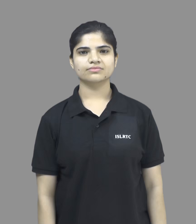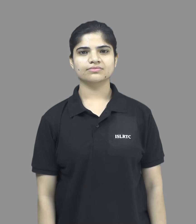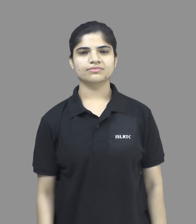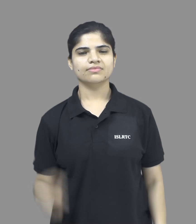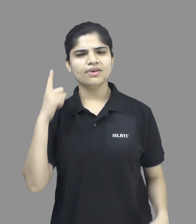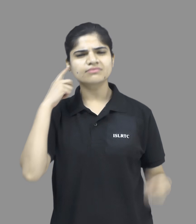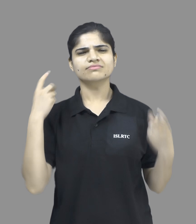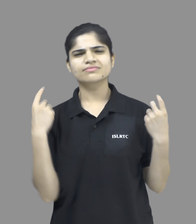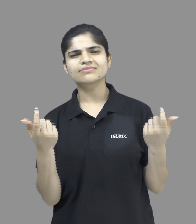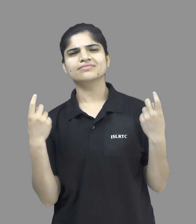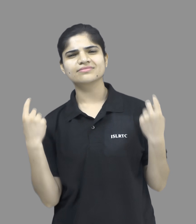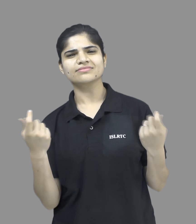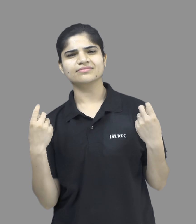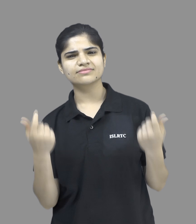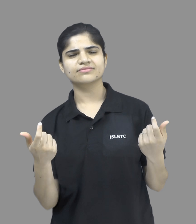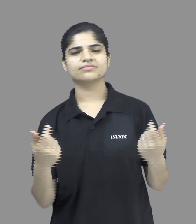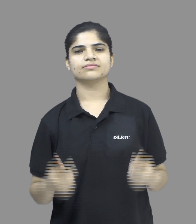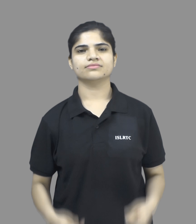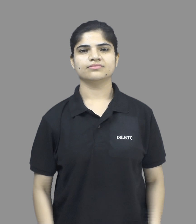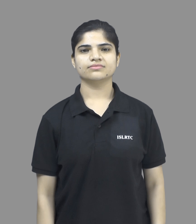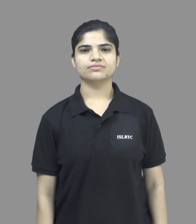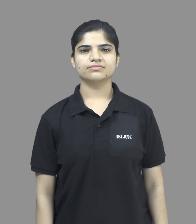Music